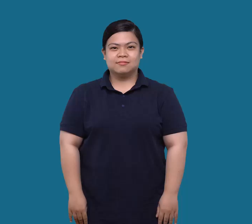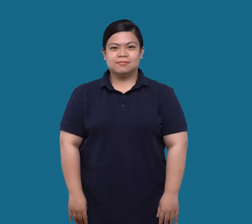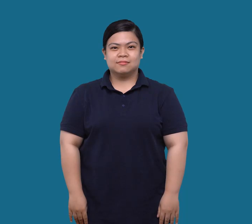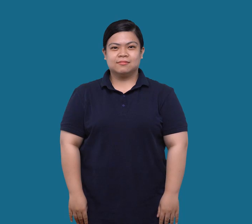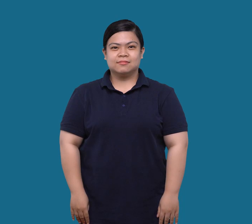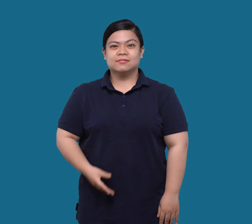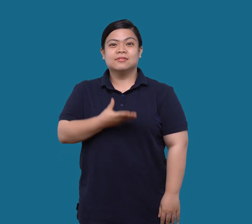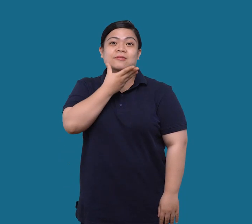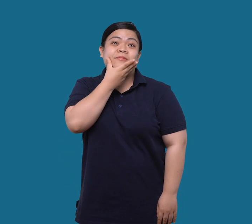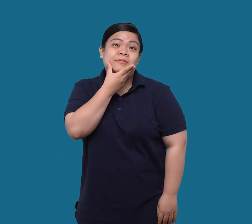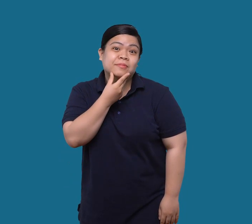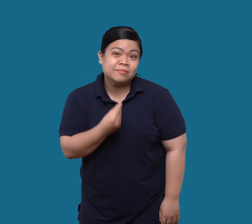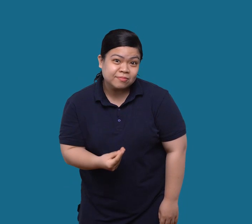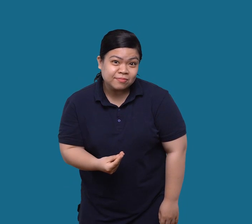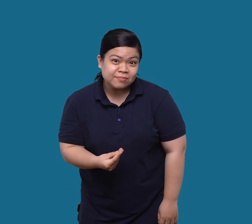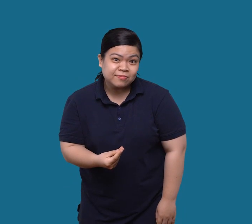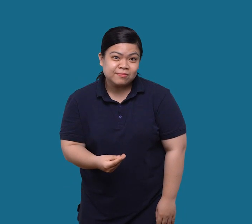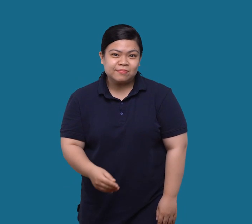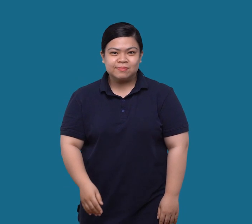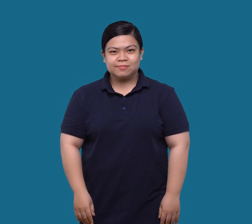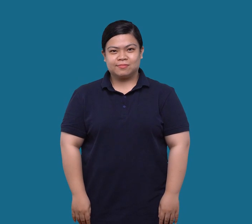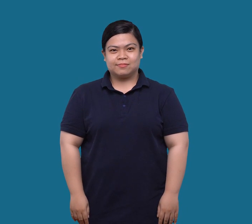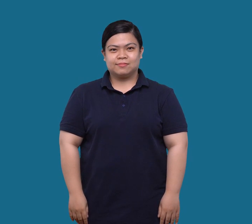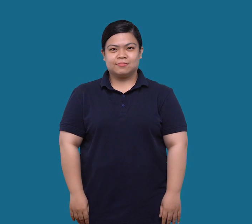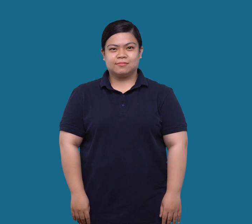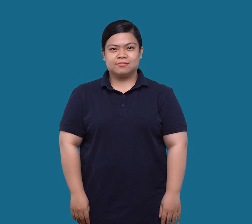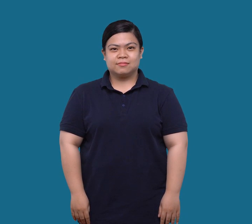đẹp không?